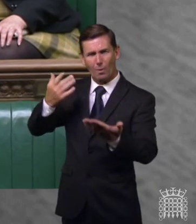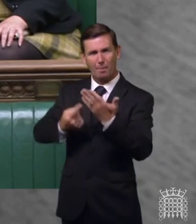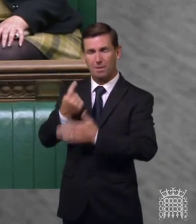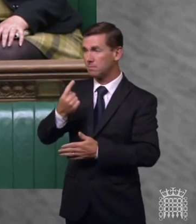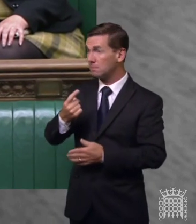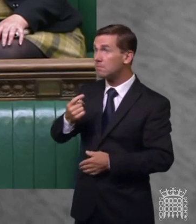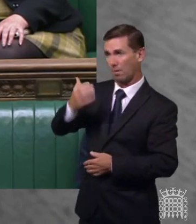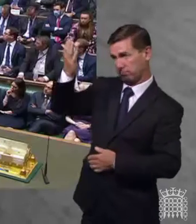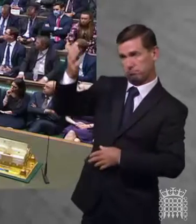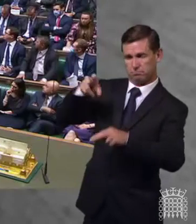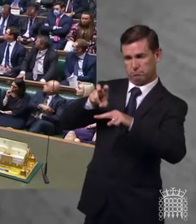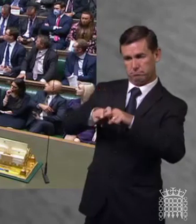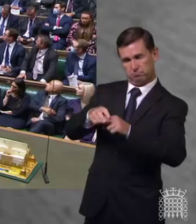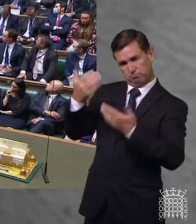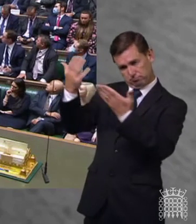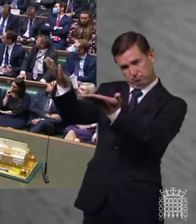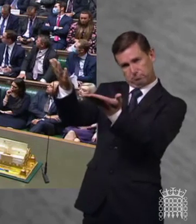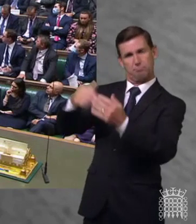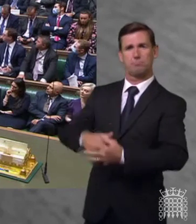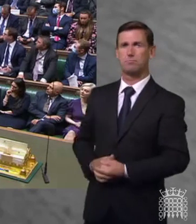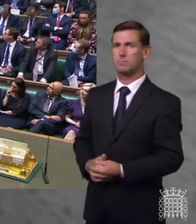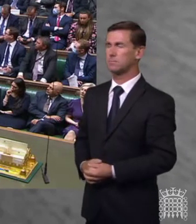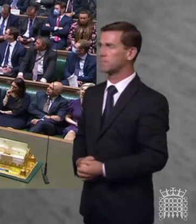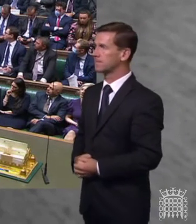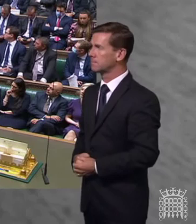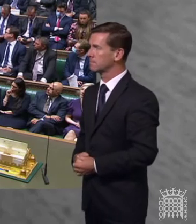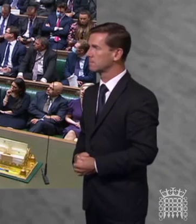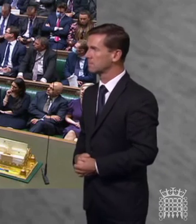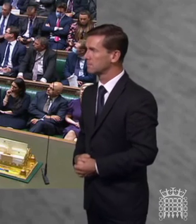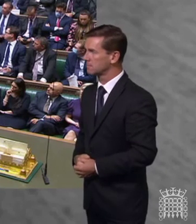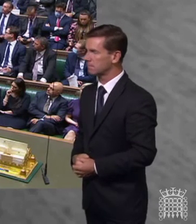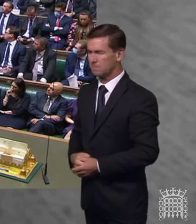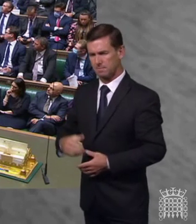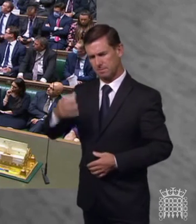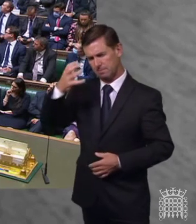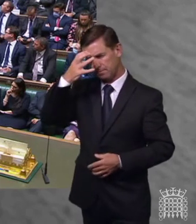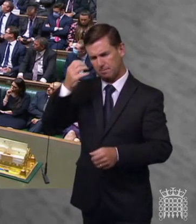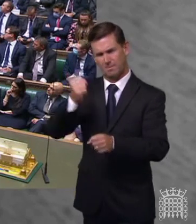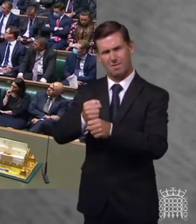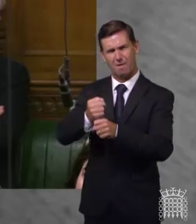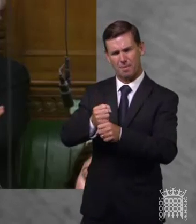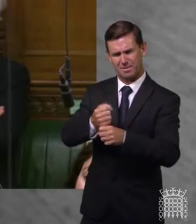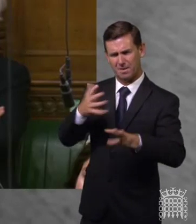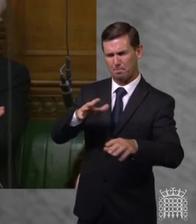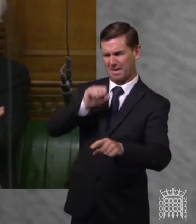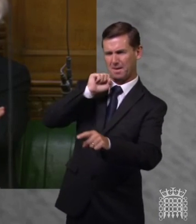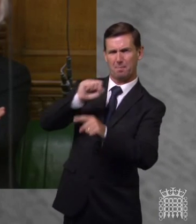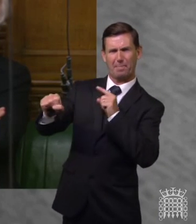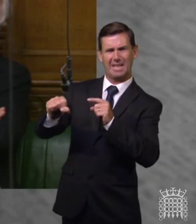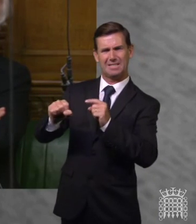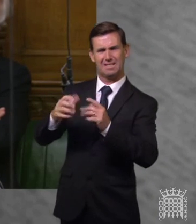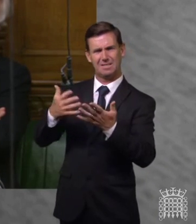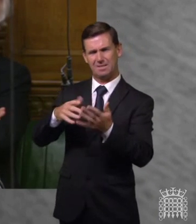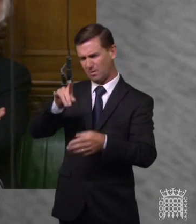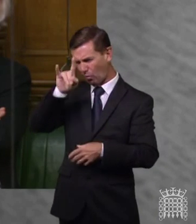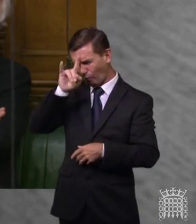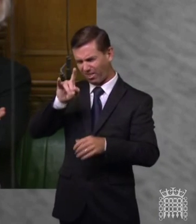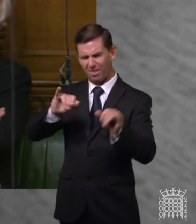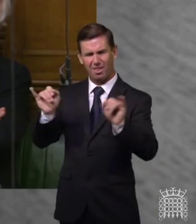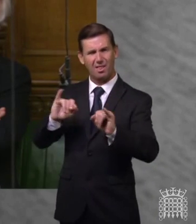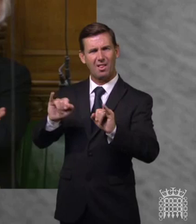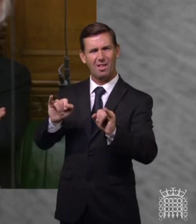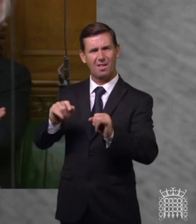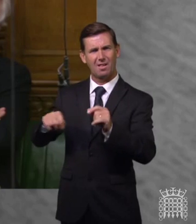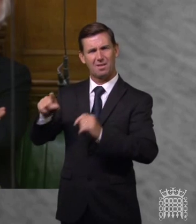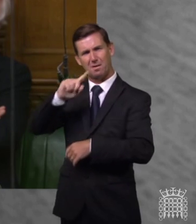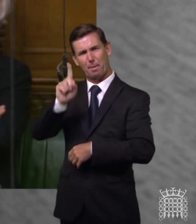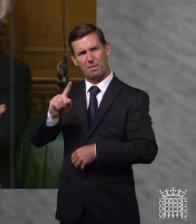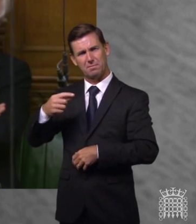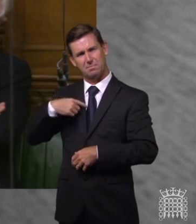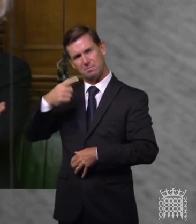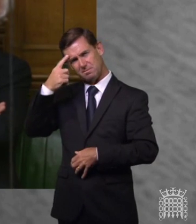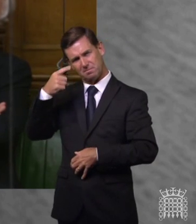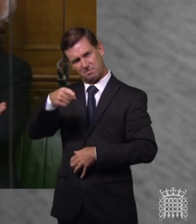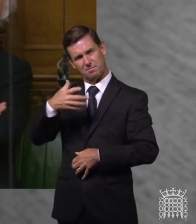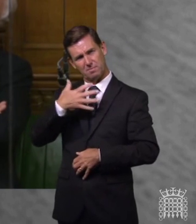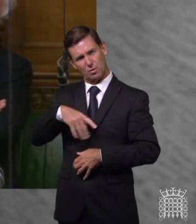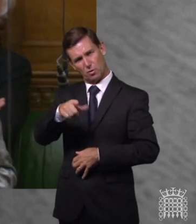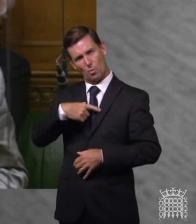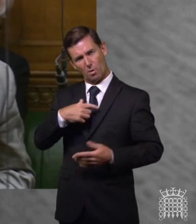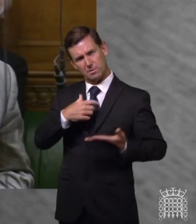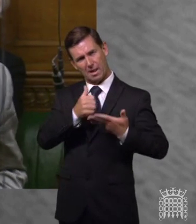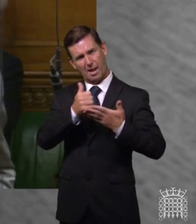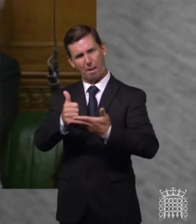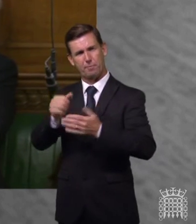Were the Government of this kingdom to be overthrown by a wicked and brutal regime, I venture that the right honourable and learned Gentleman would want a leading role in the resistance.